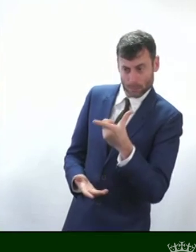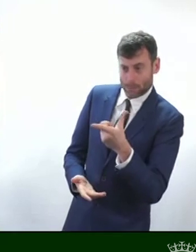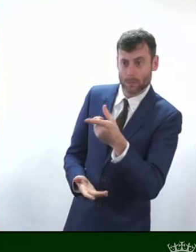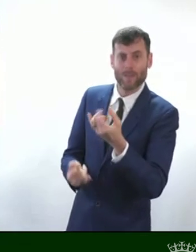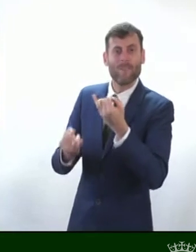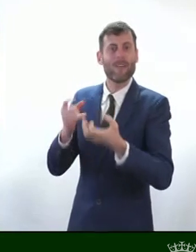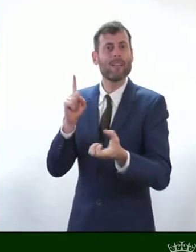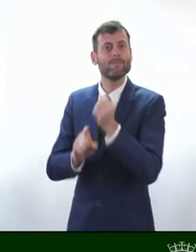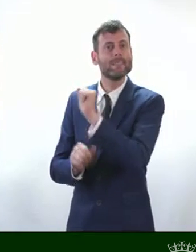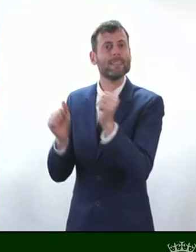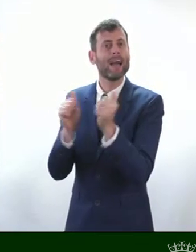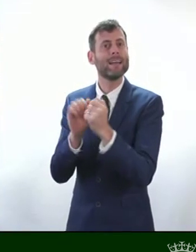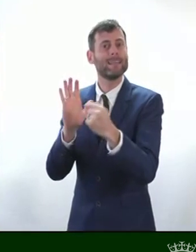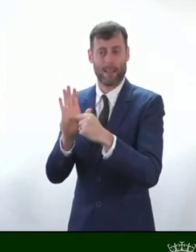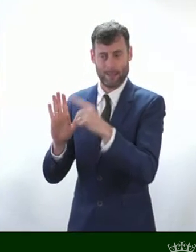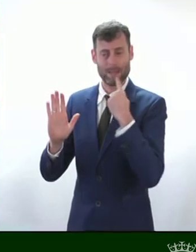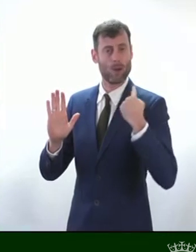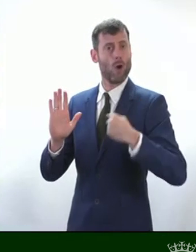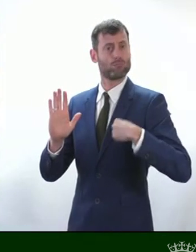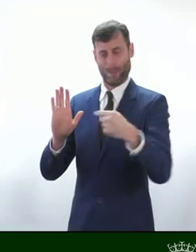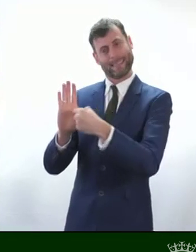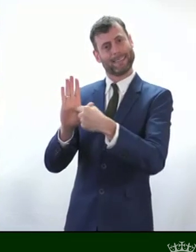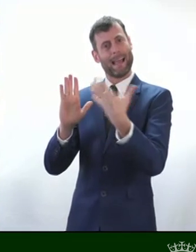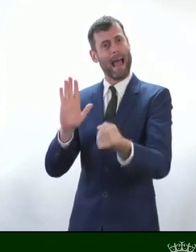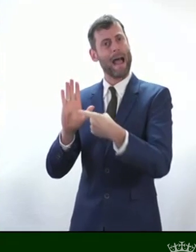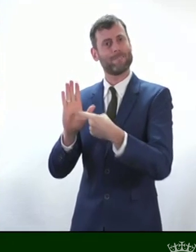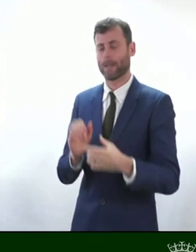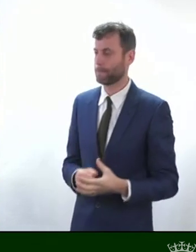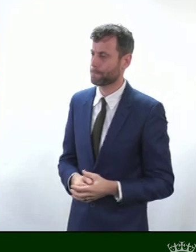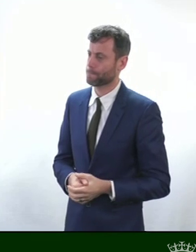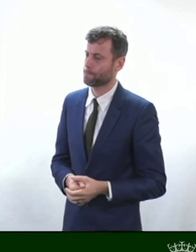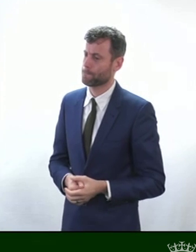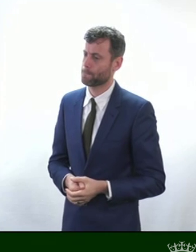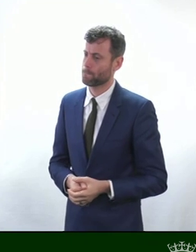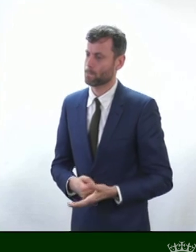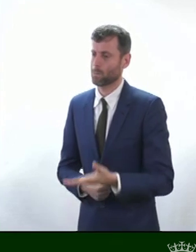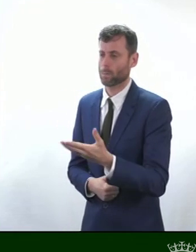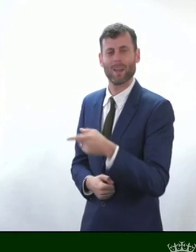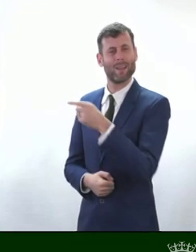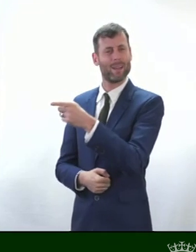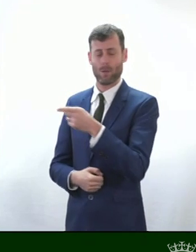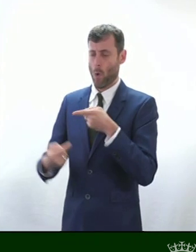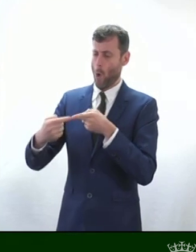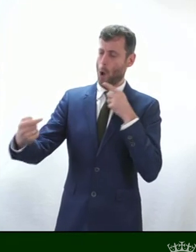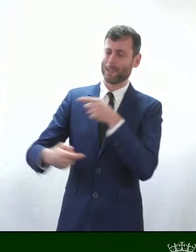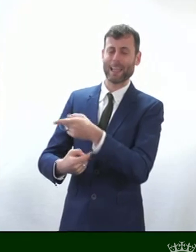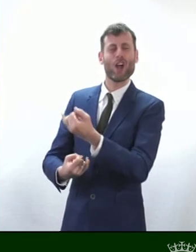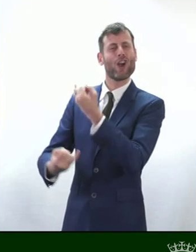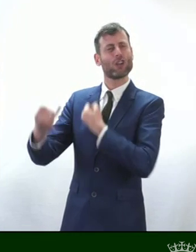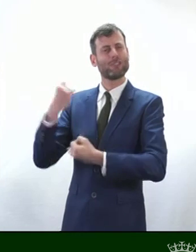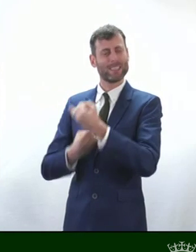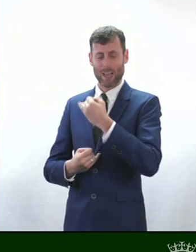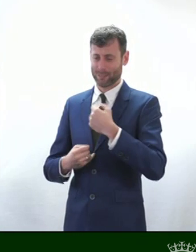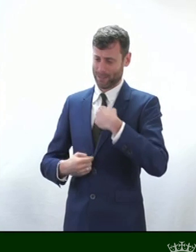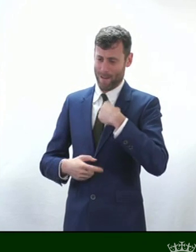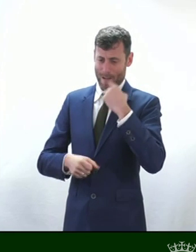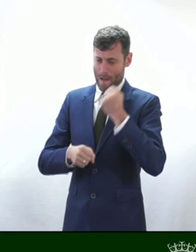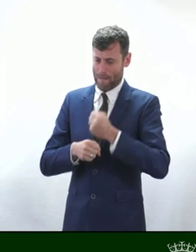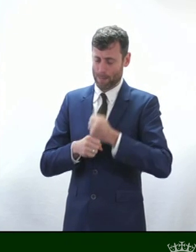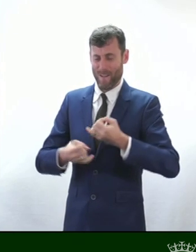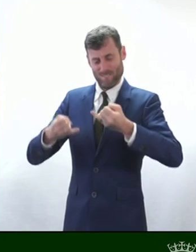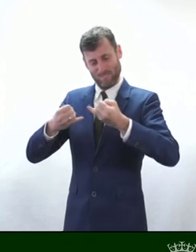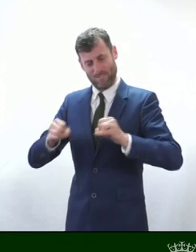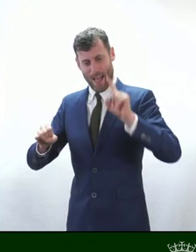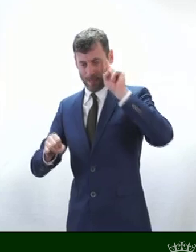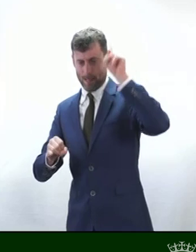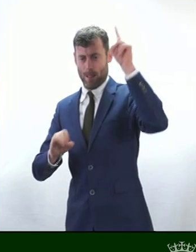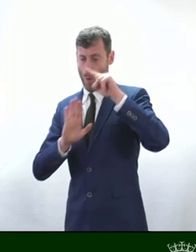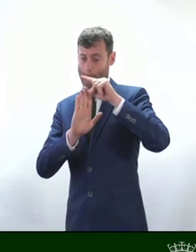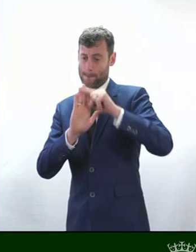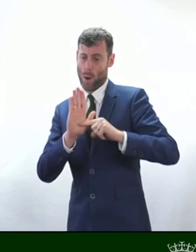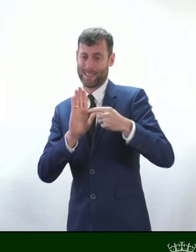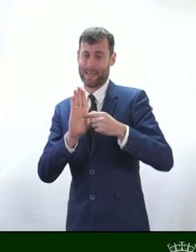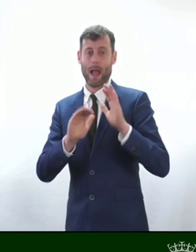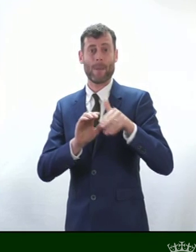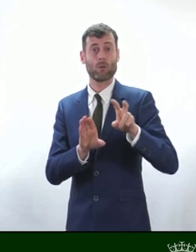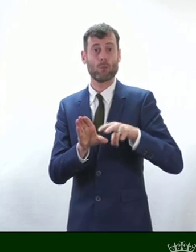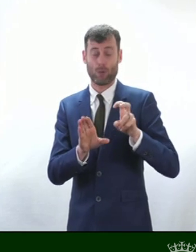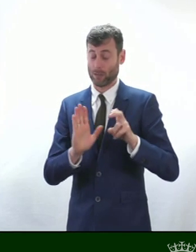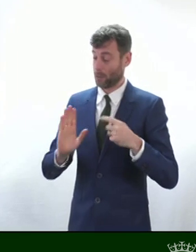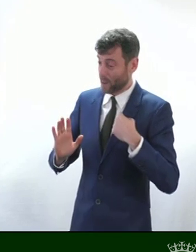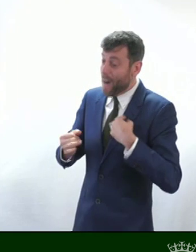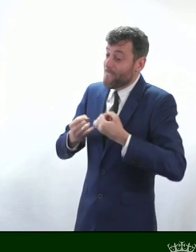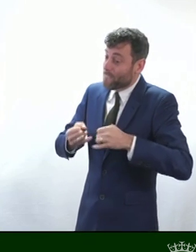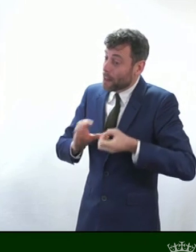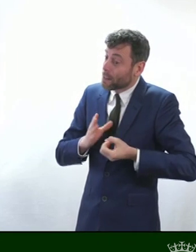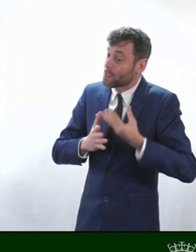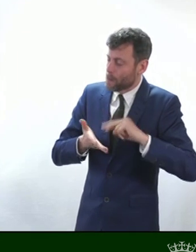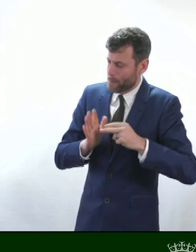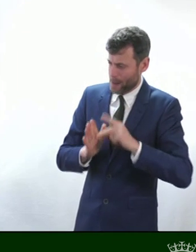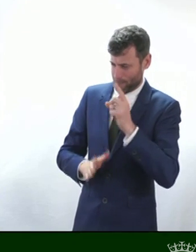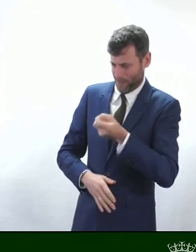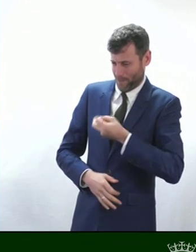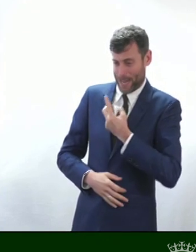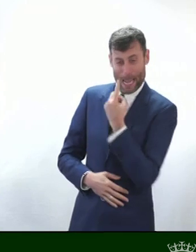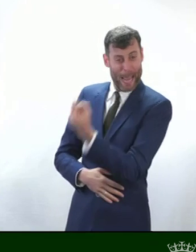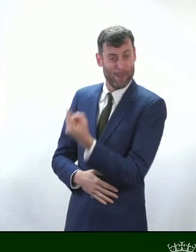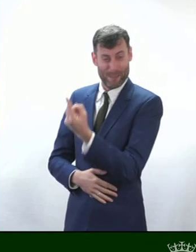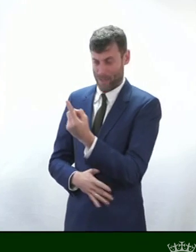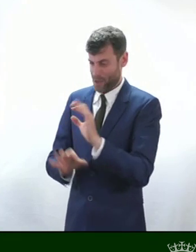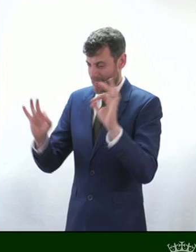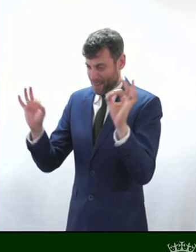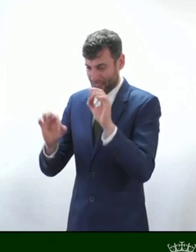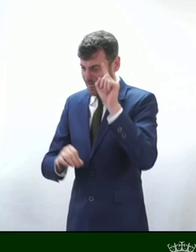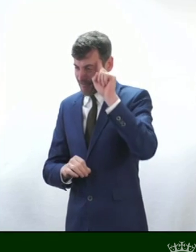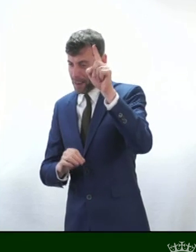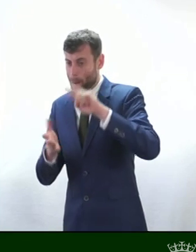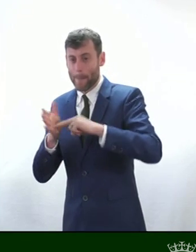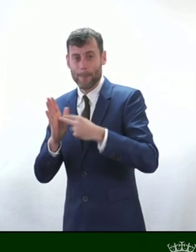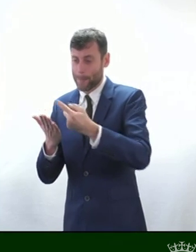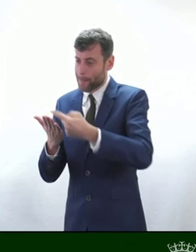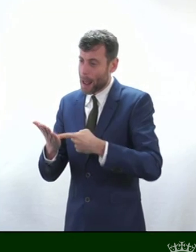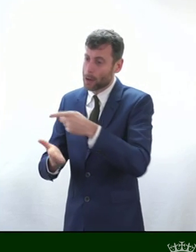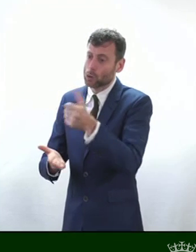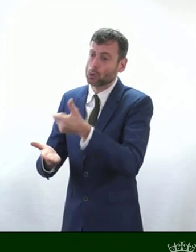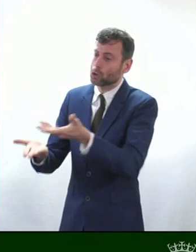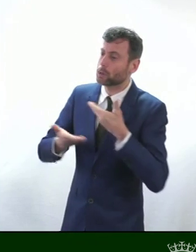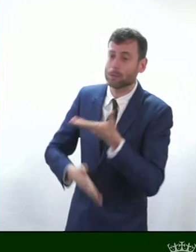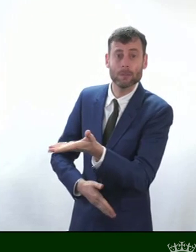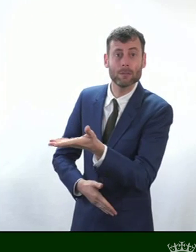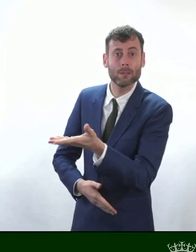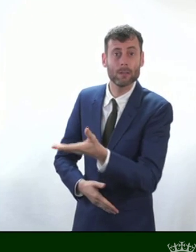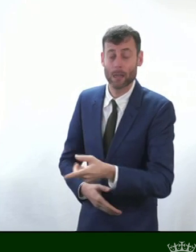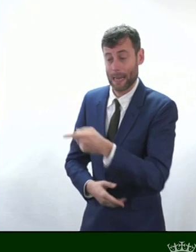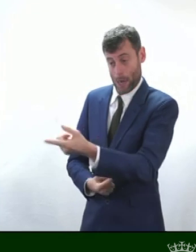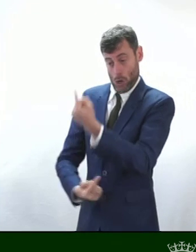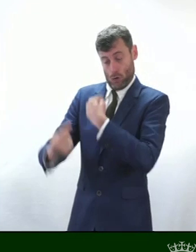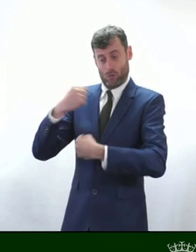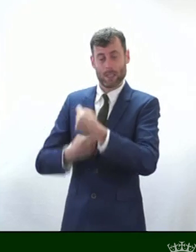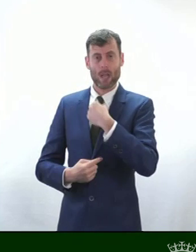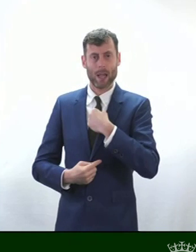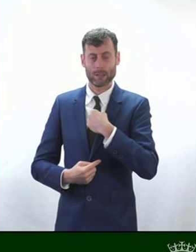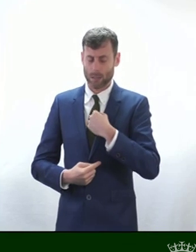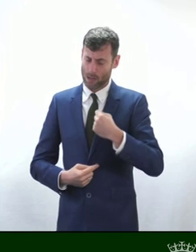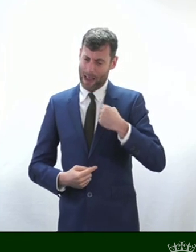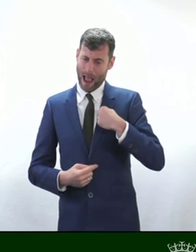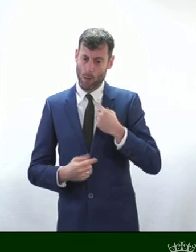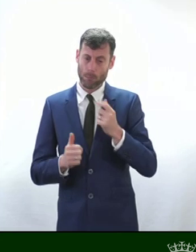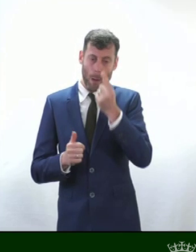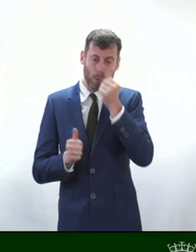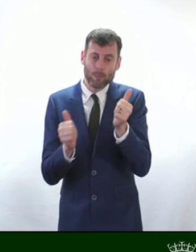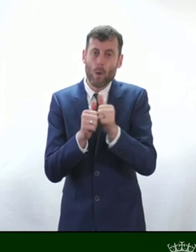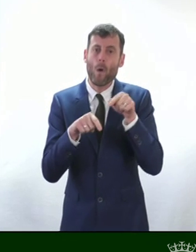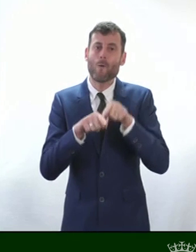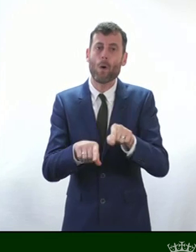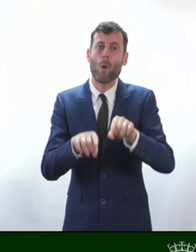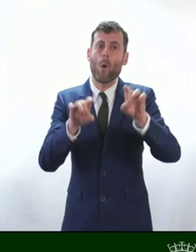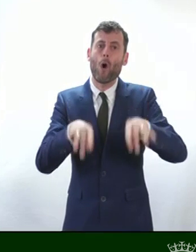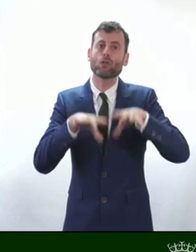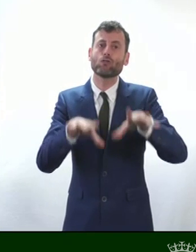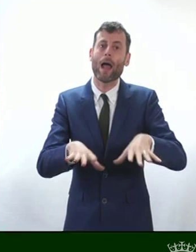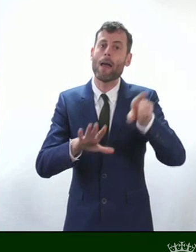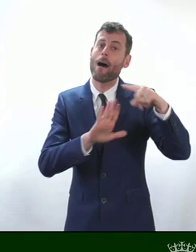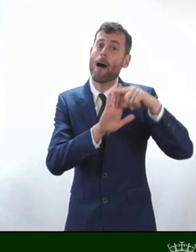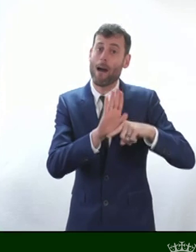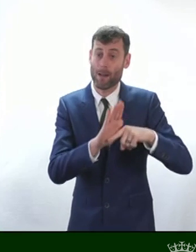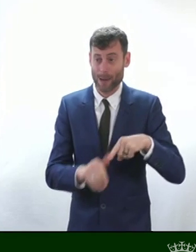I think it is a bit much of the Leader of the Opposition to criticise the Government for failure to come up with a policy on Brexit and to attack the putative consequences of coming out on Australian terms when he cannot even say whether he would vote for that deal—yes or no.